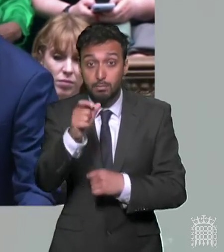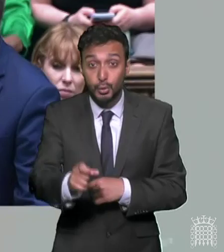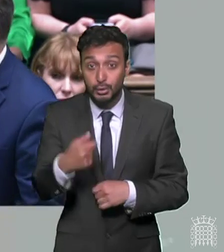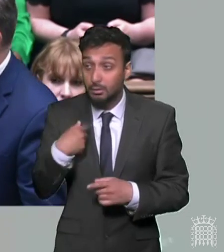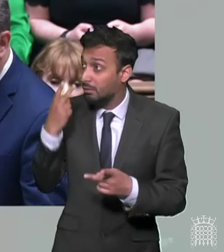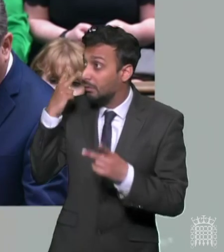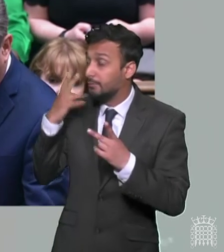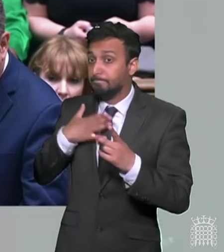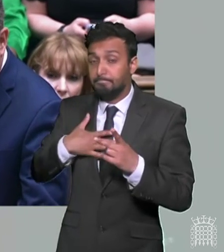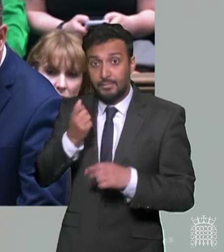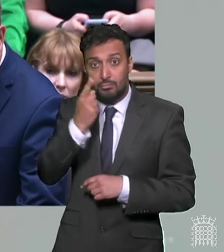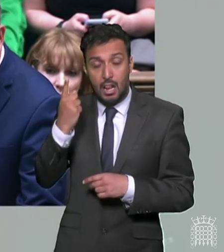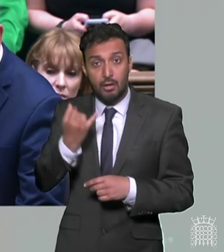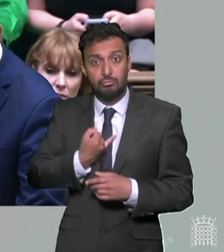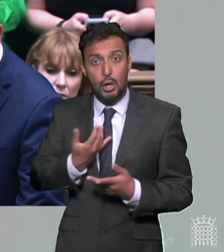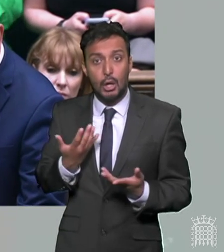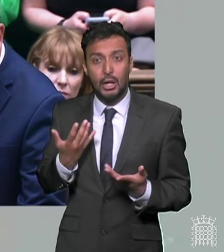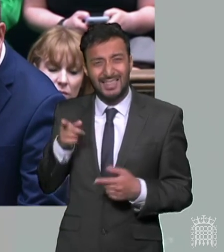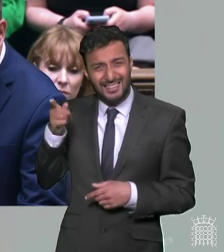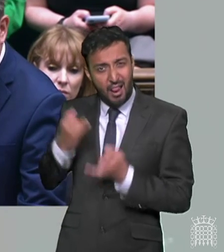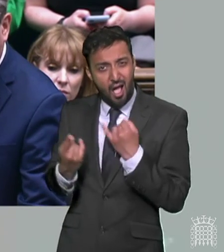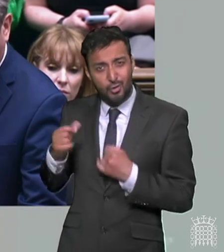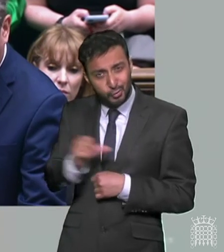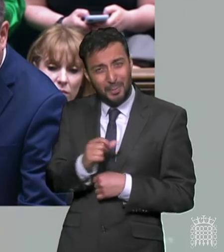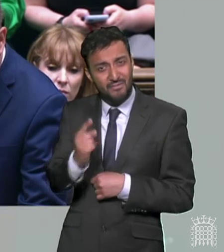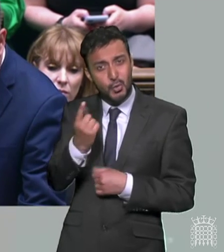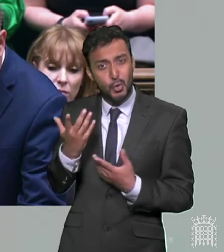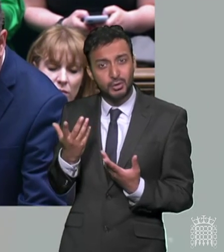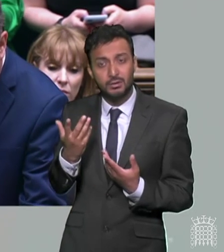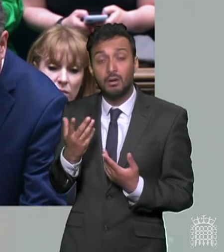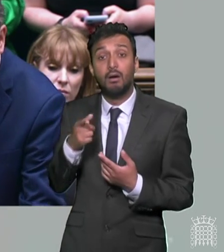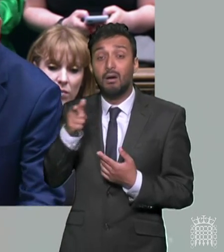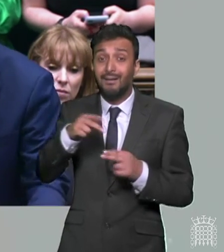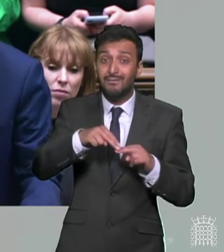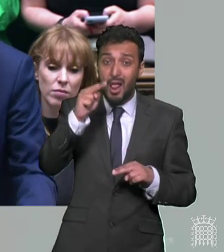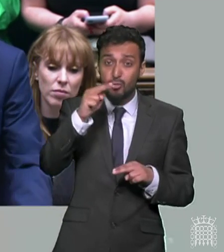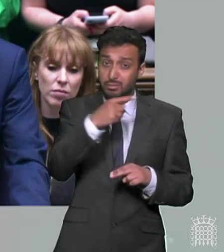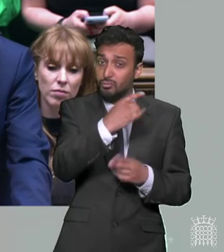It was not just on inflation that they got it badly wrong.